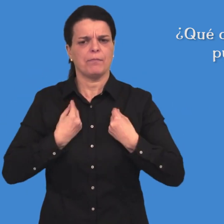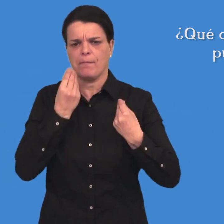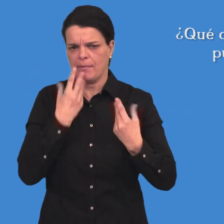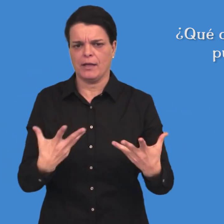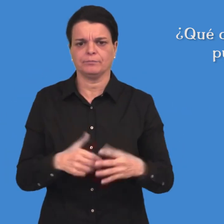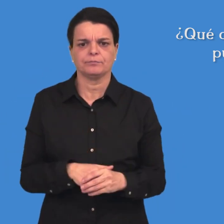bien